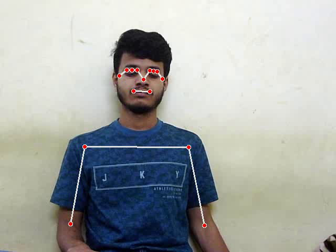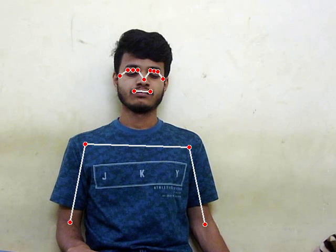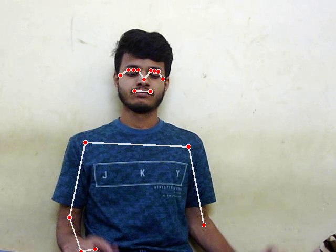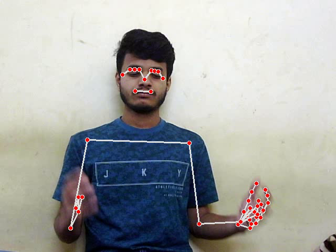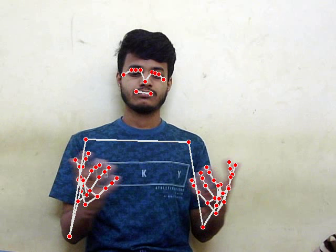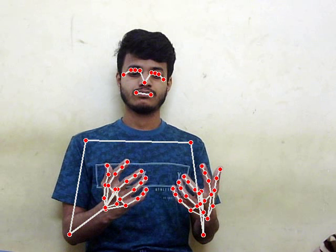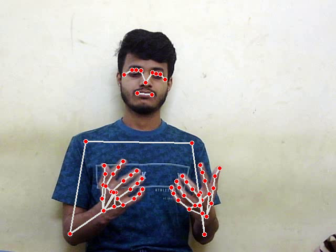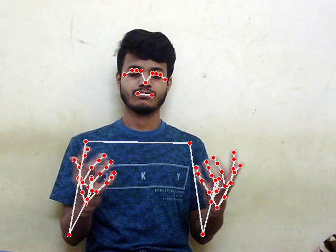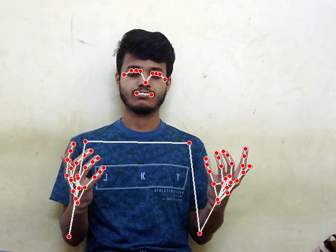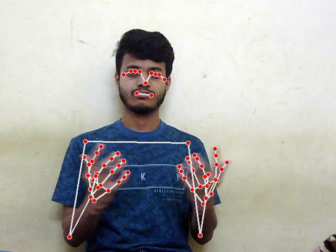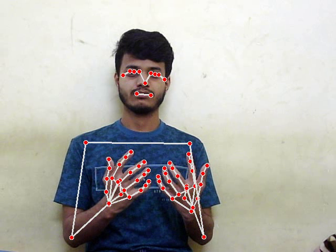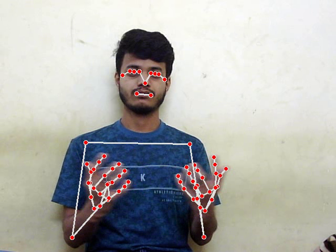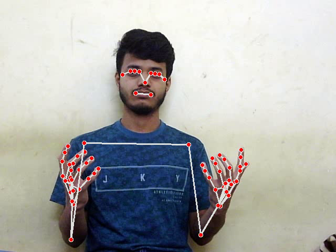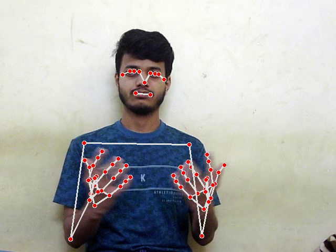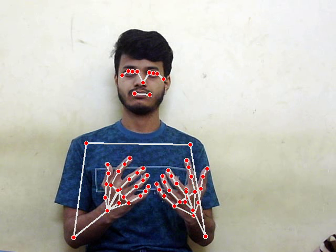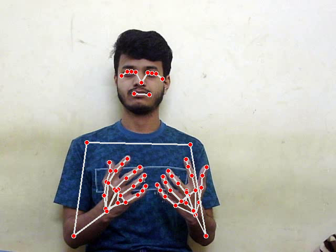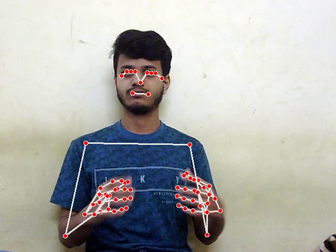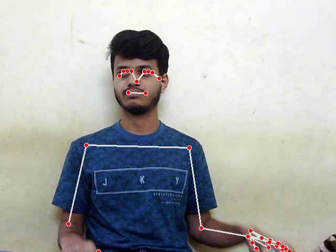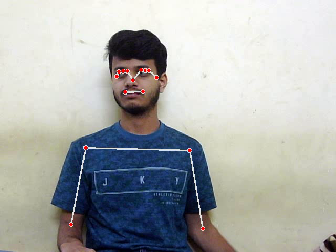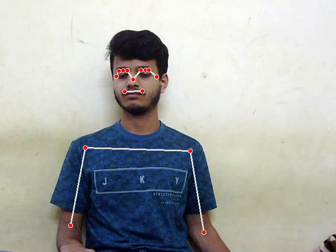what